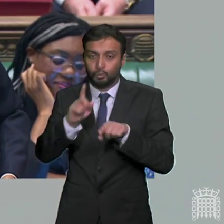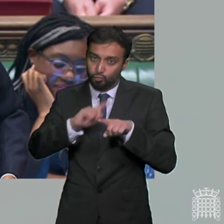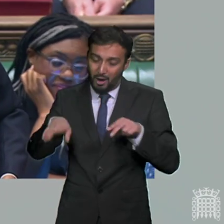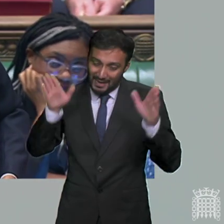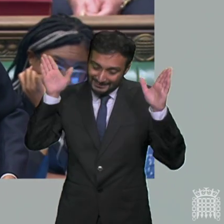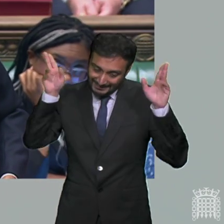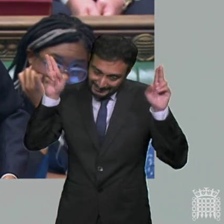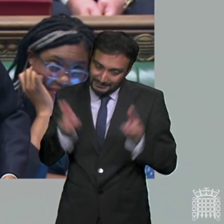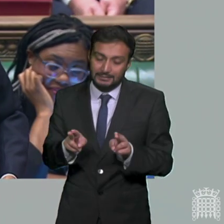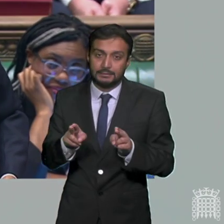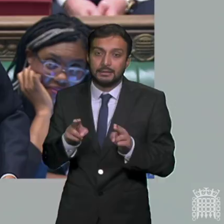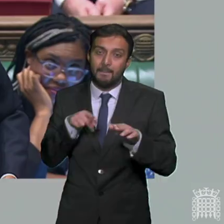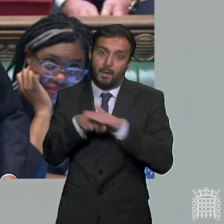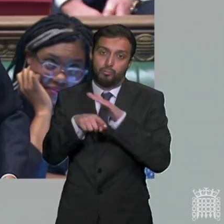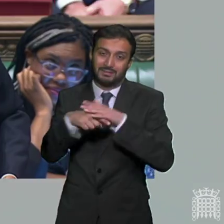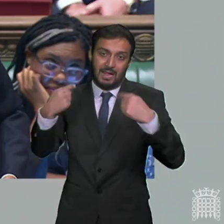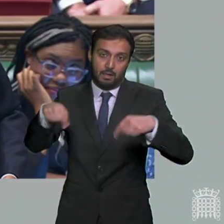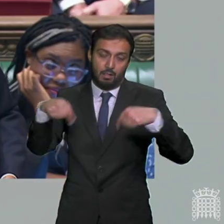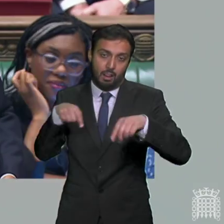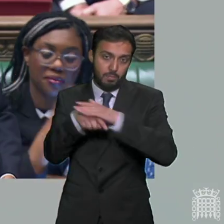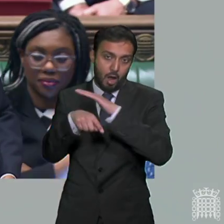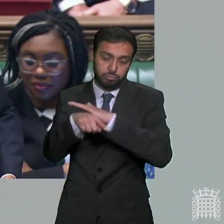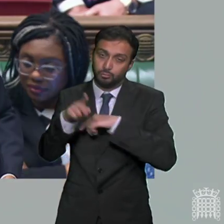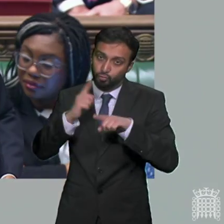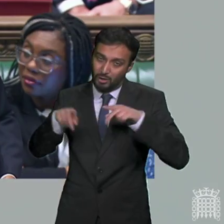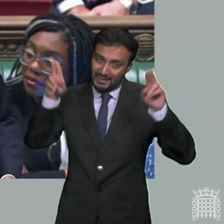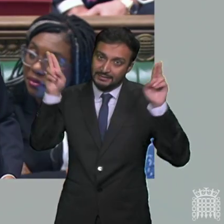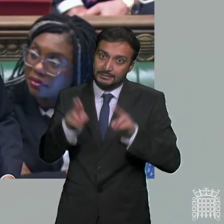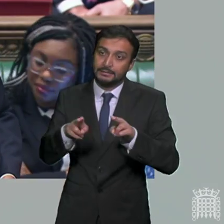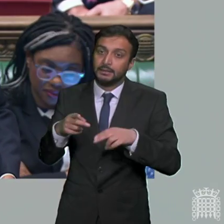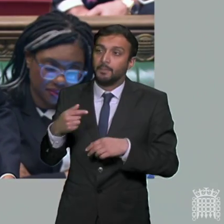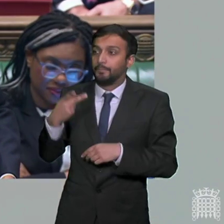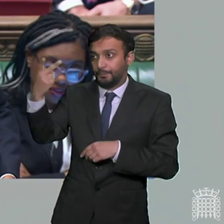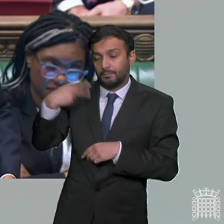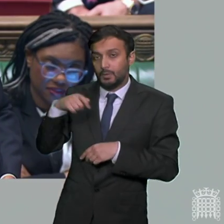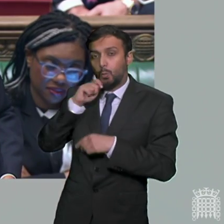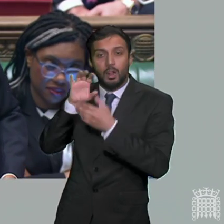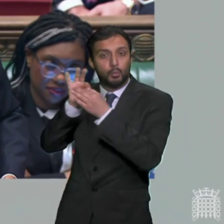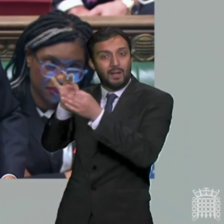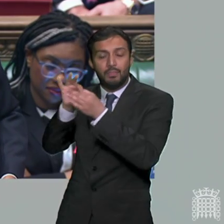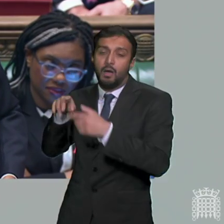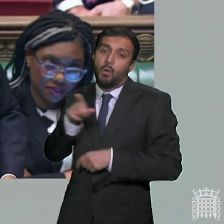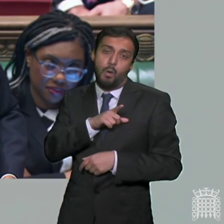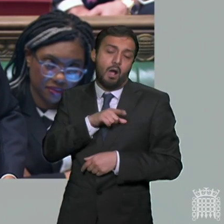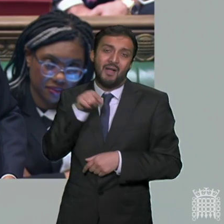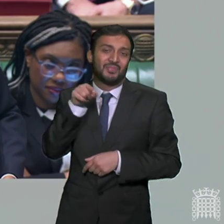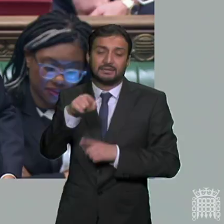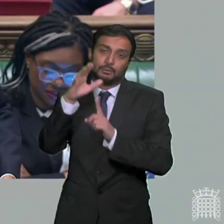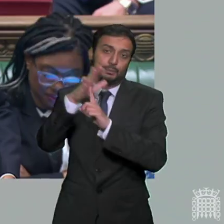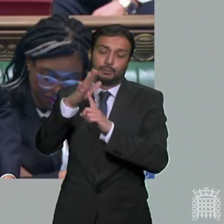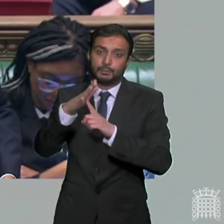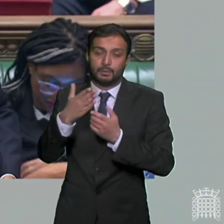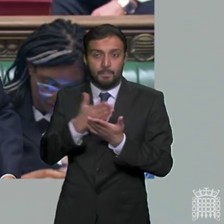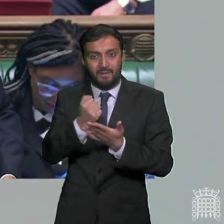I look forward to working with him to ensure we can do that, because this is fundamentally about our sovereignty and the proper control of our borders.